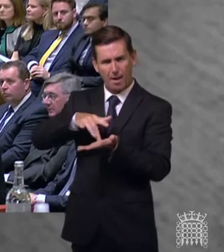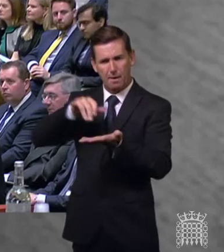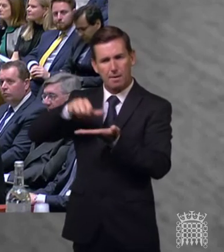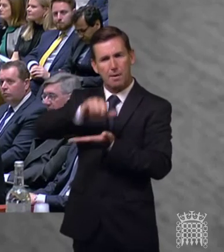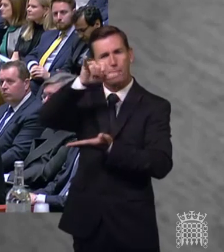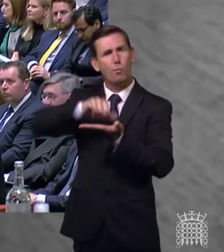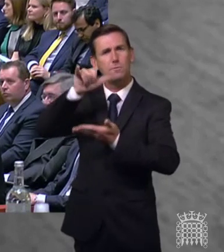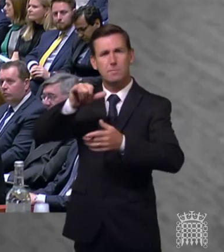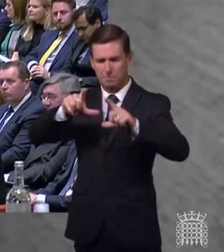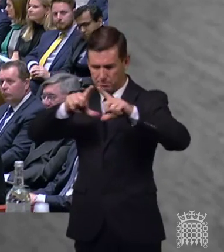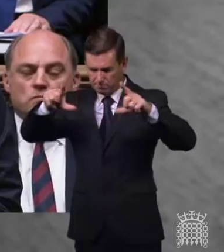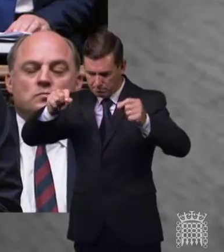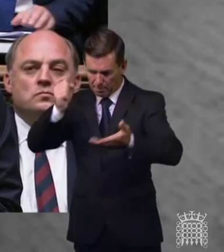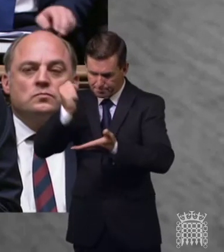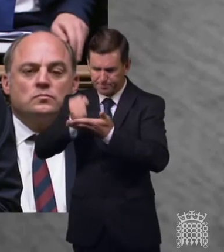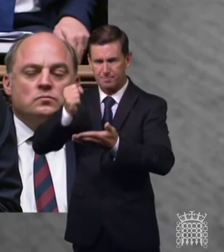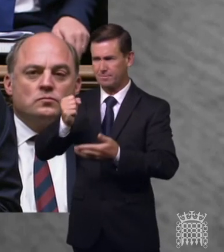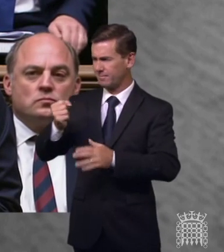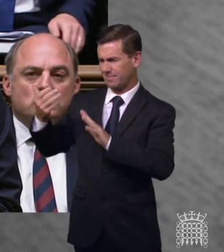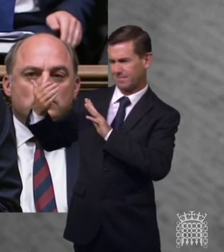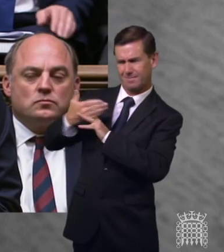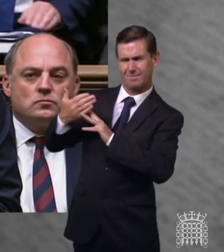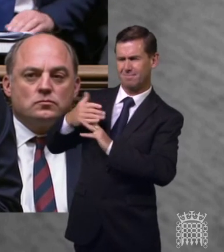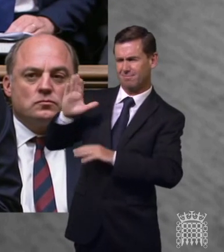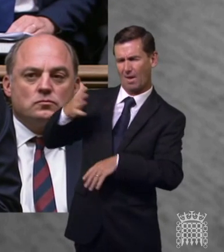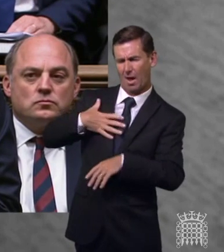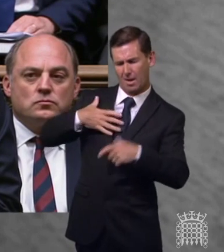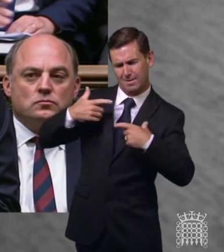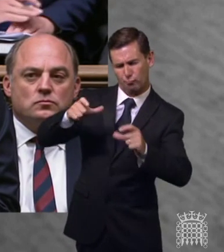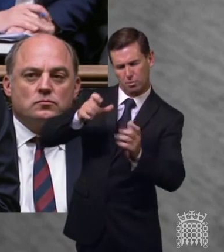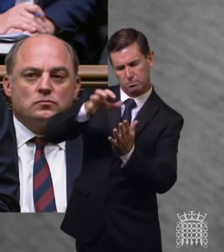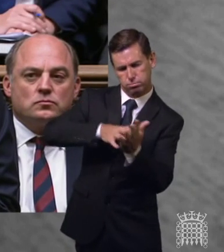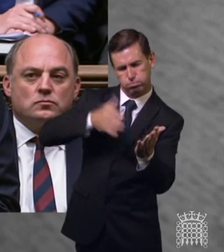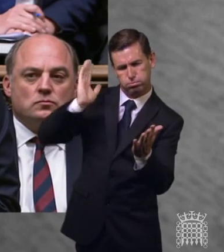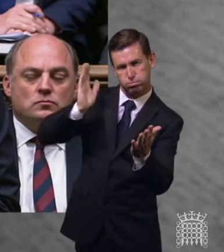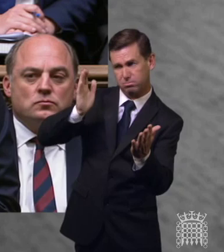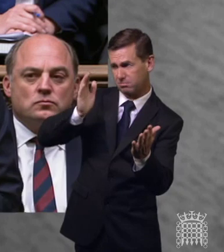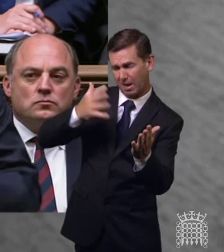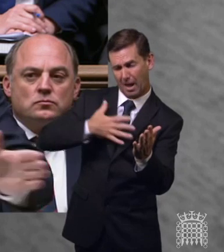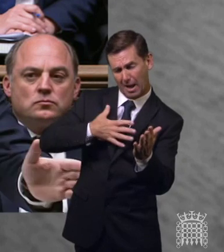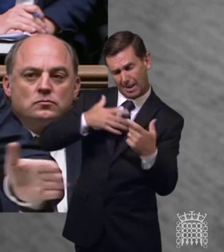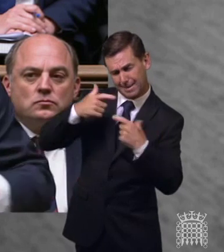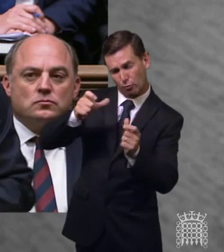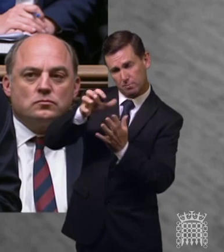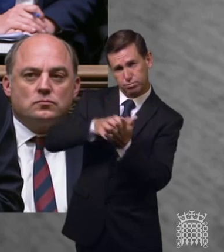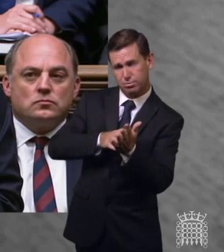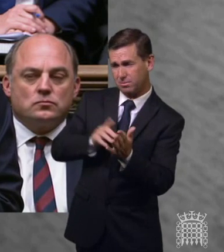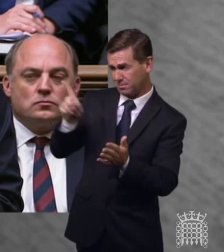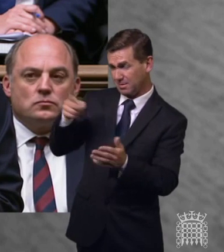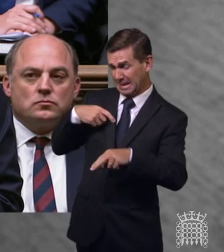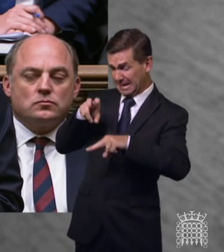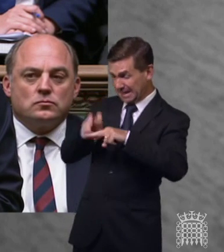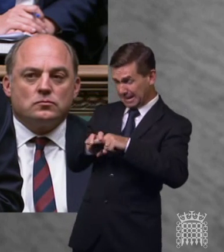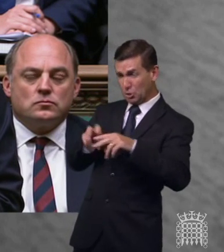If I can just make a little more progress, I will certainly give way in a moment.